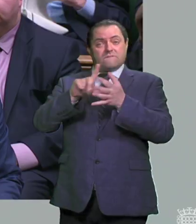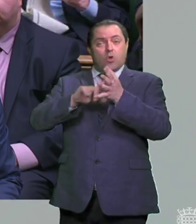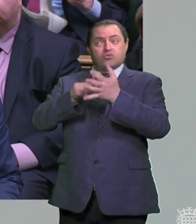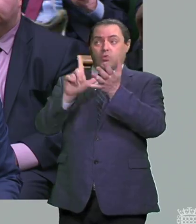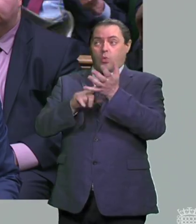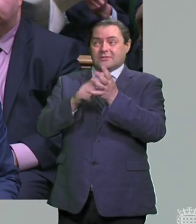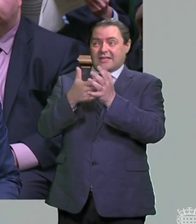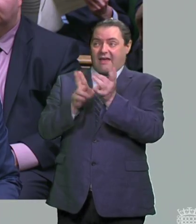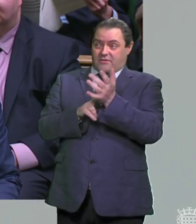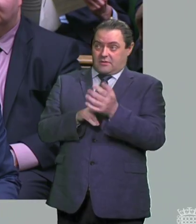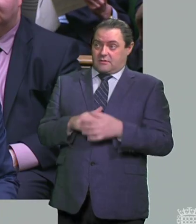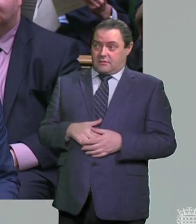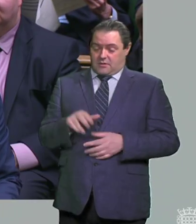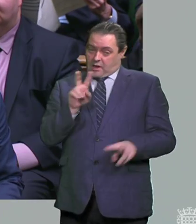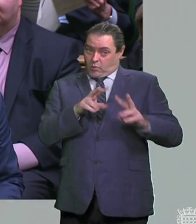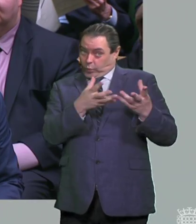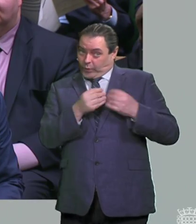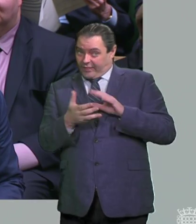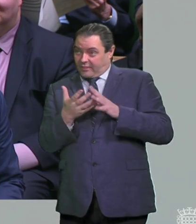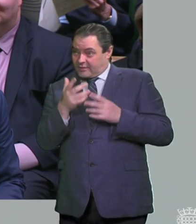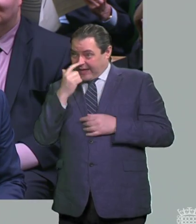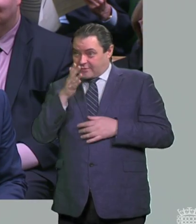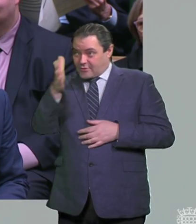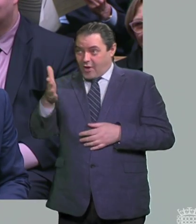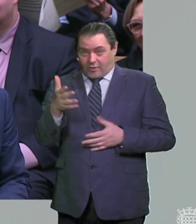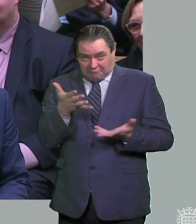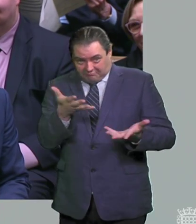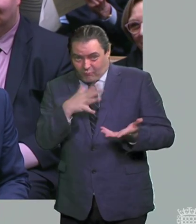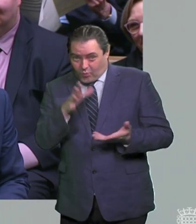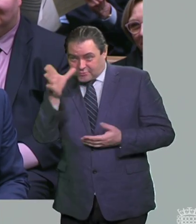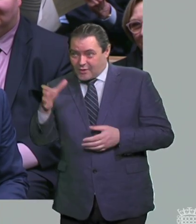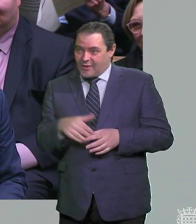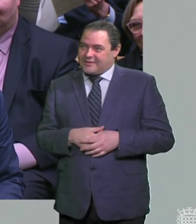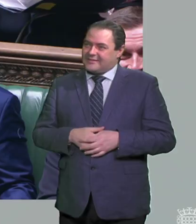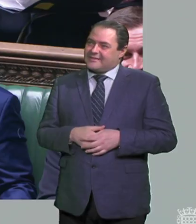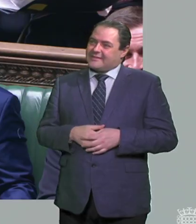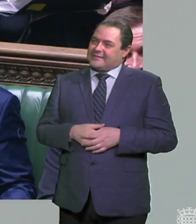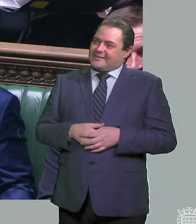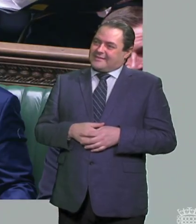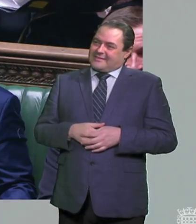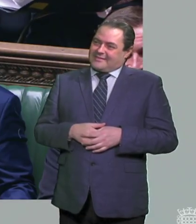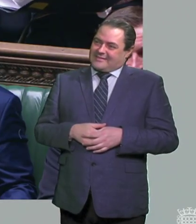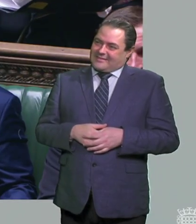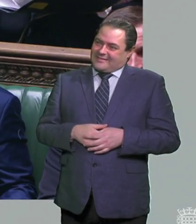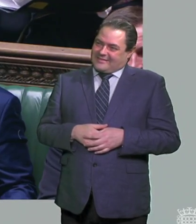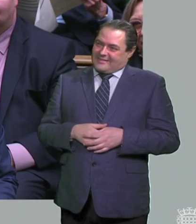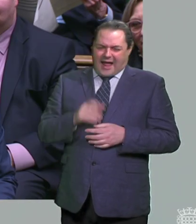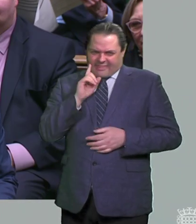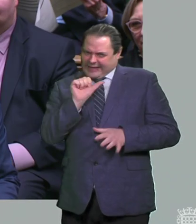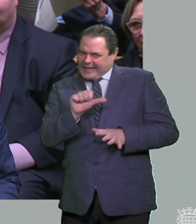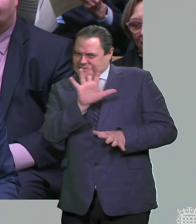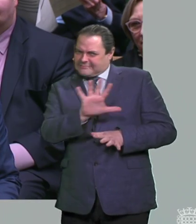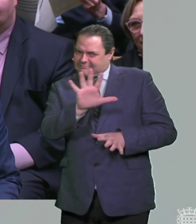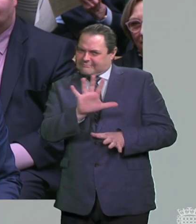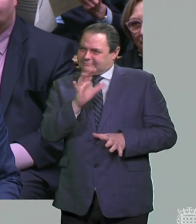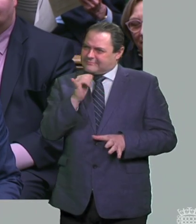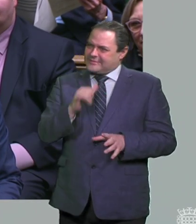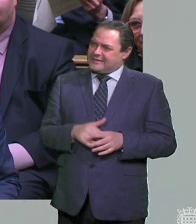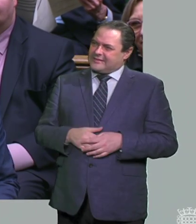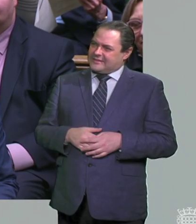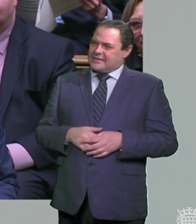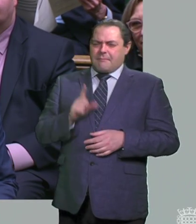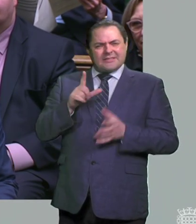I can take him sometime if he wants to go— I think that was a yes, actually.